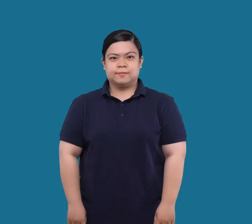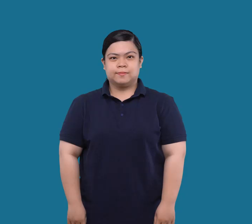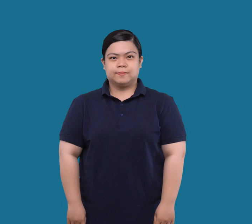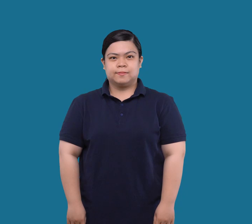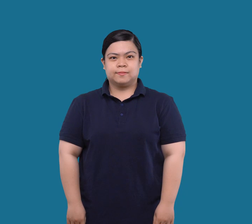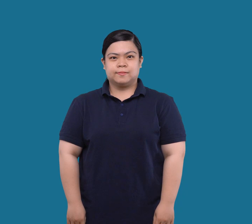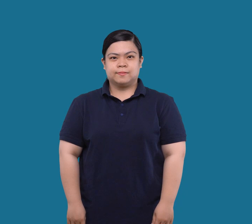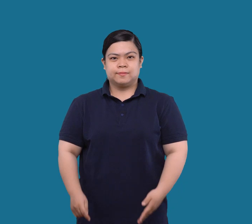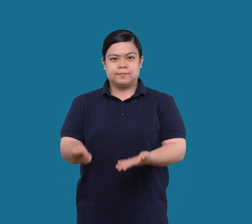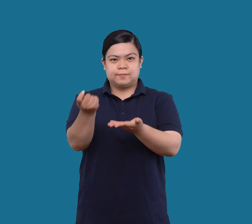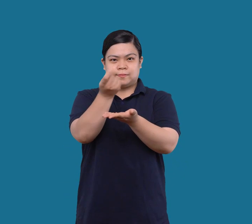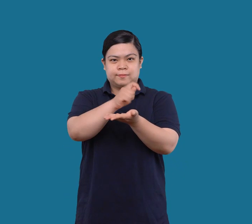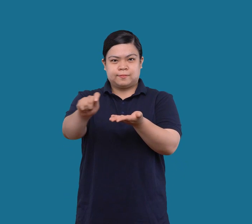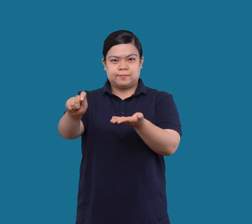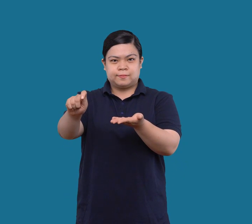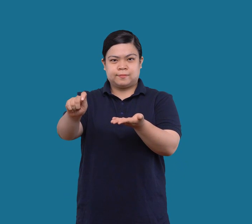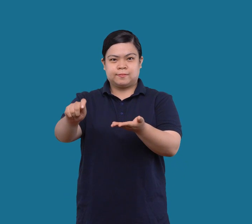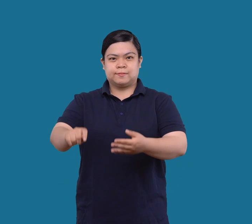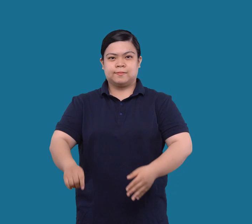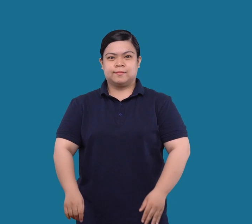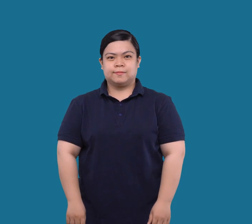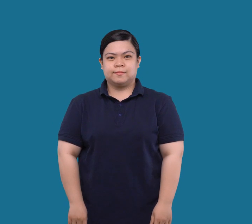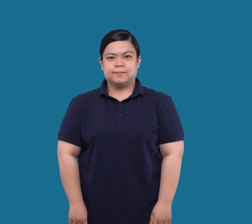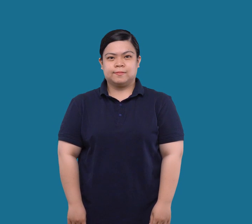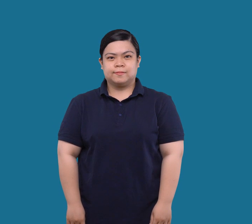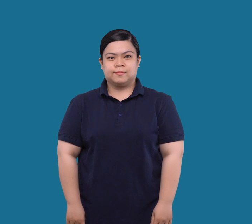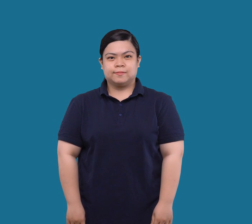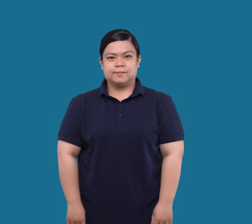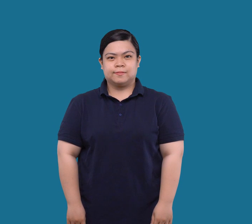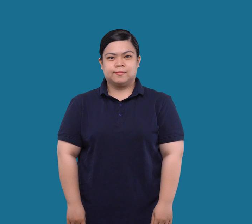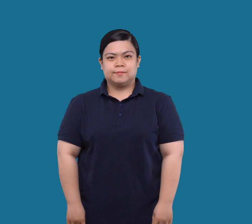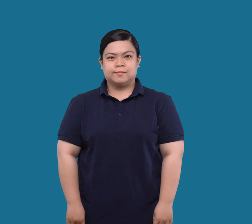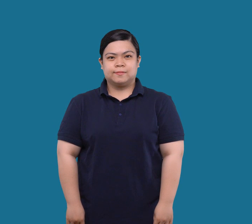xử lý